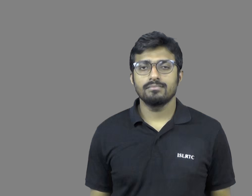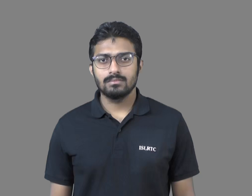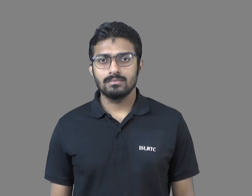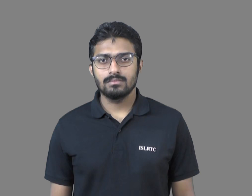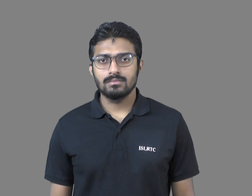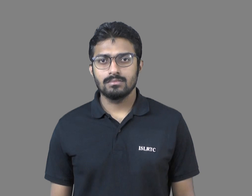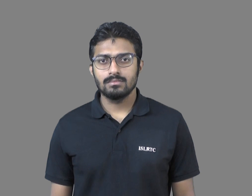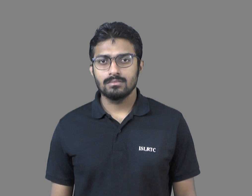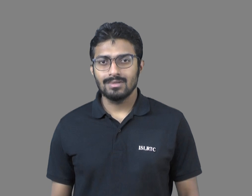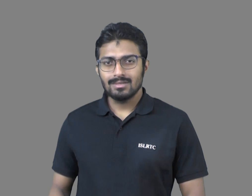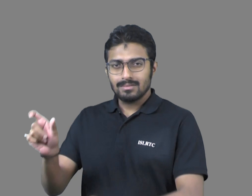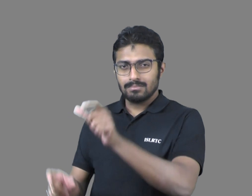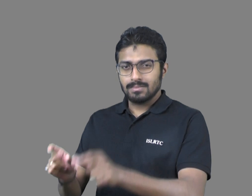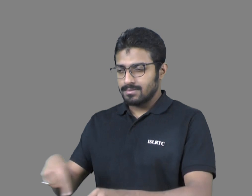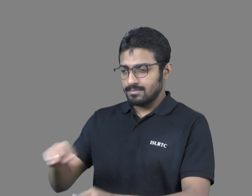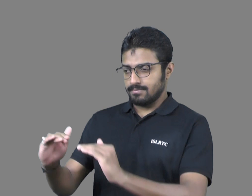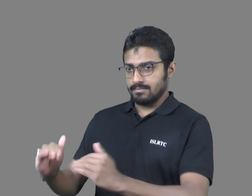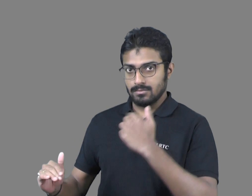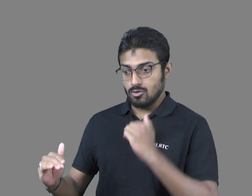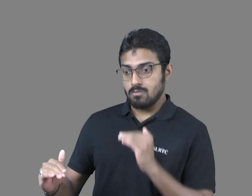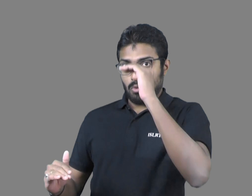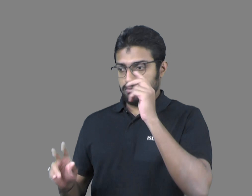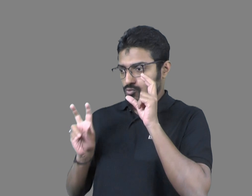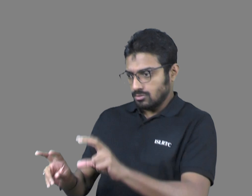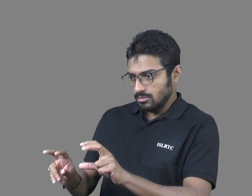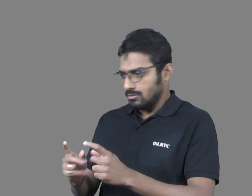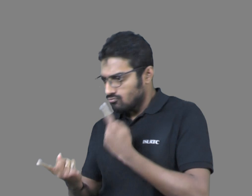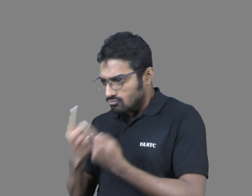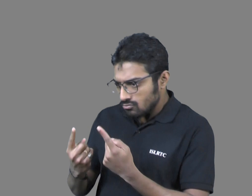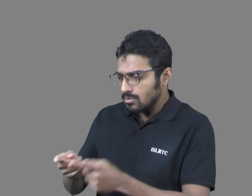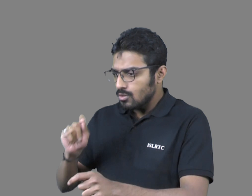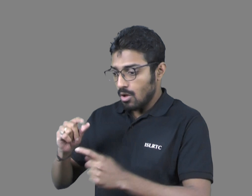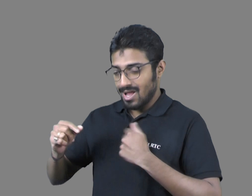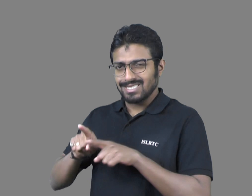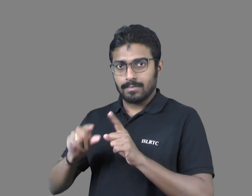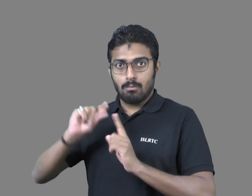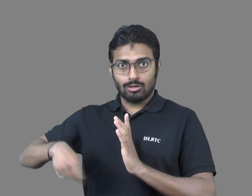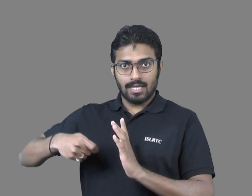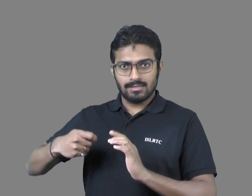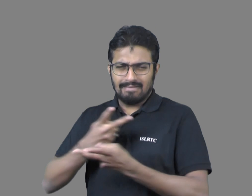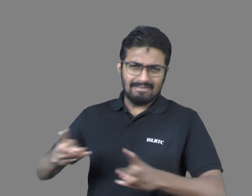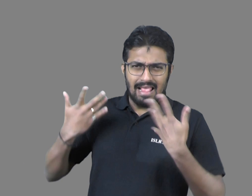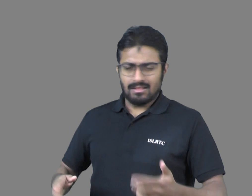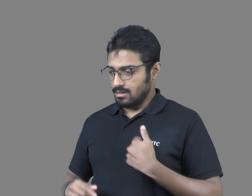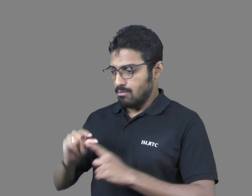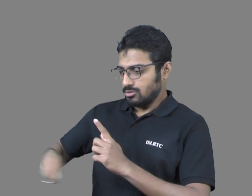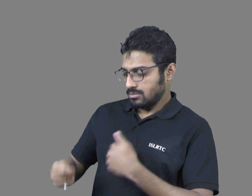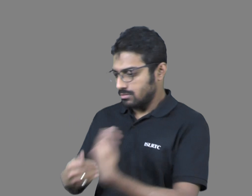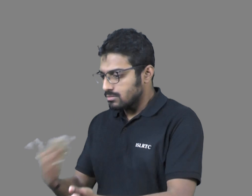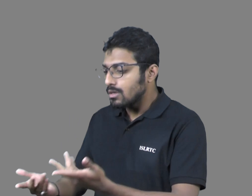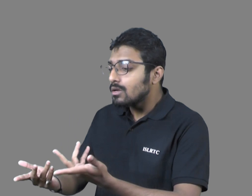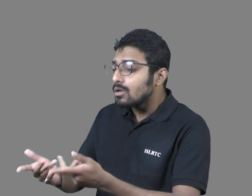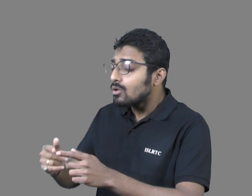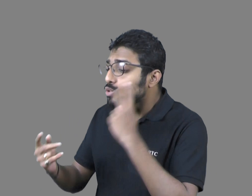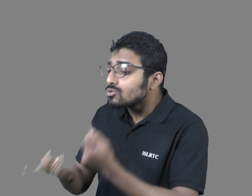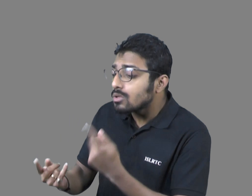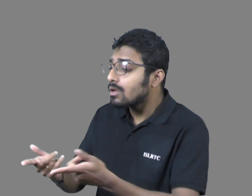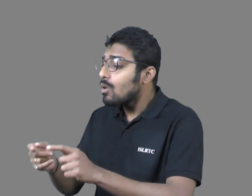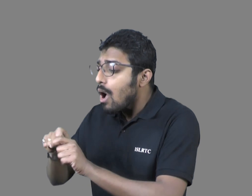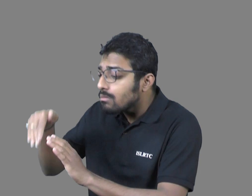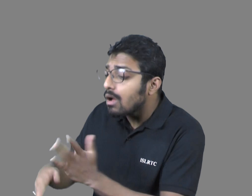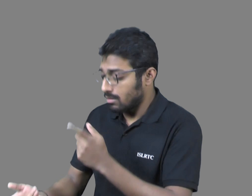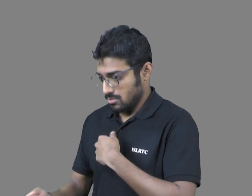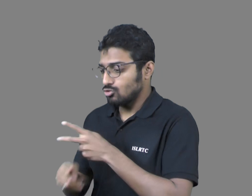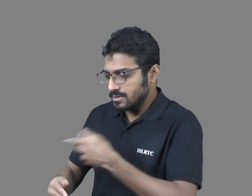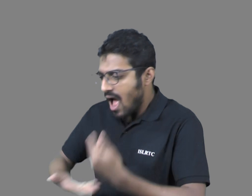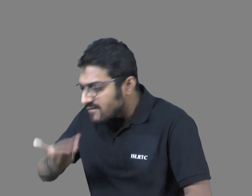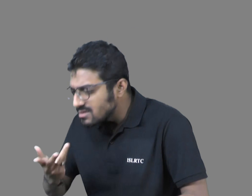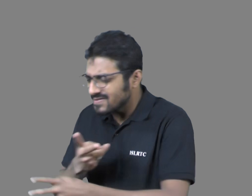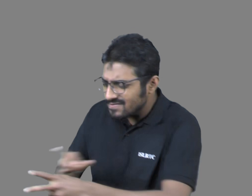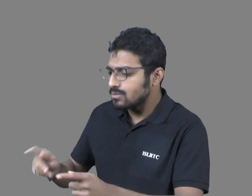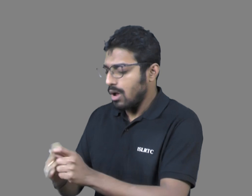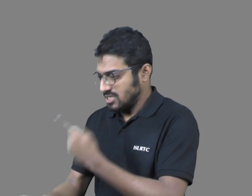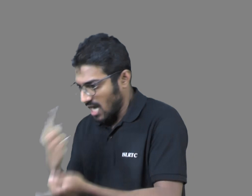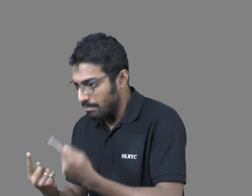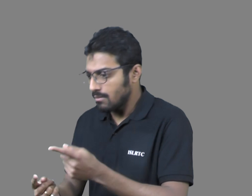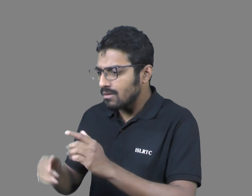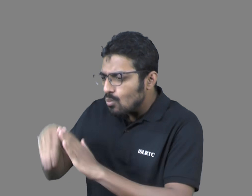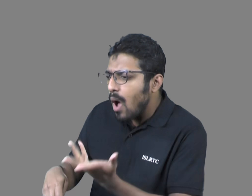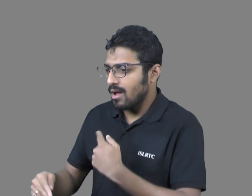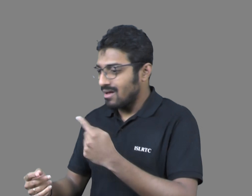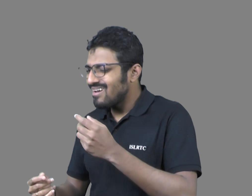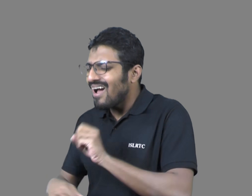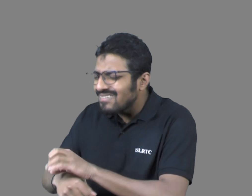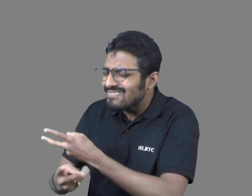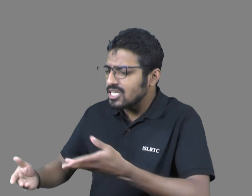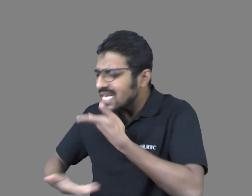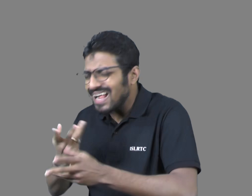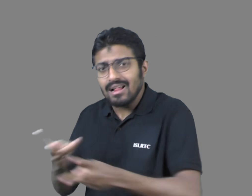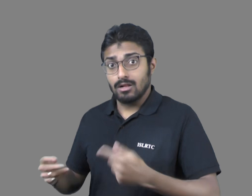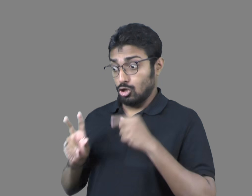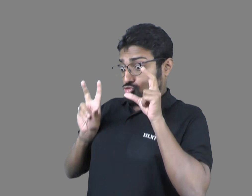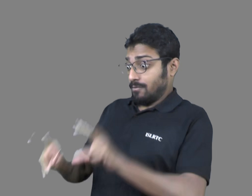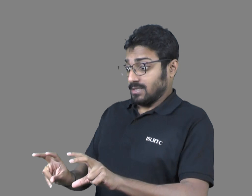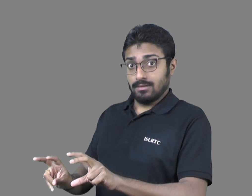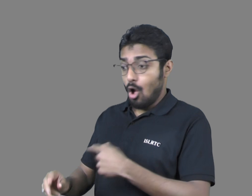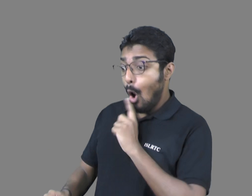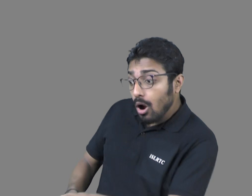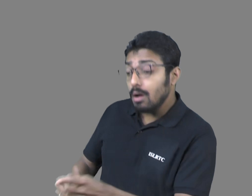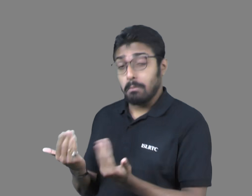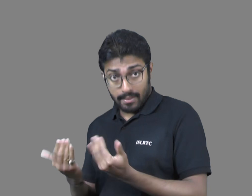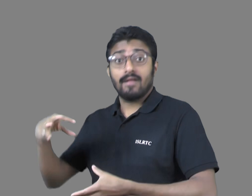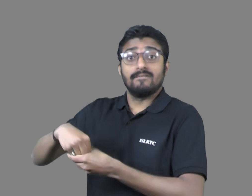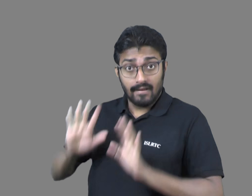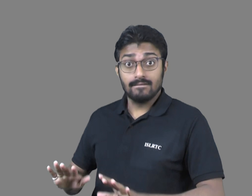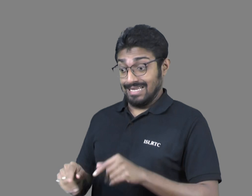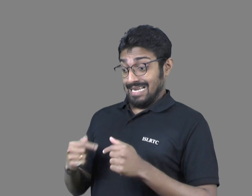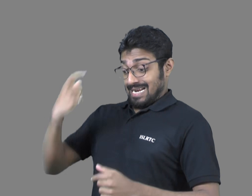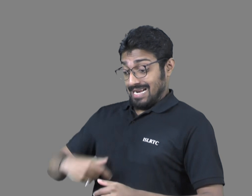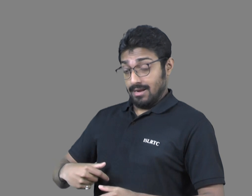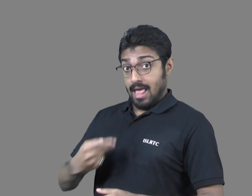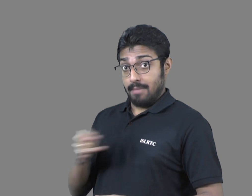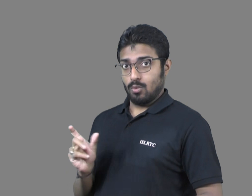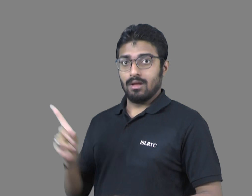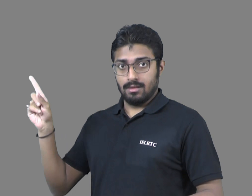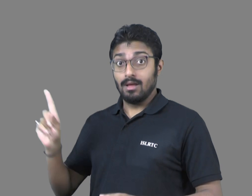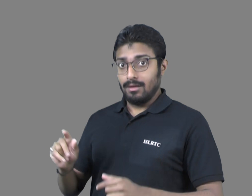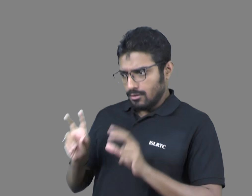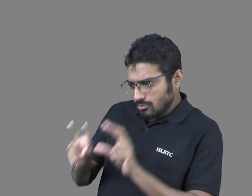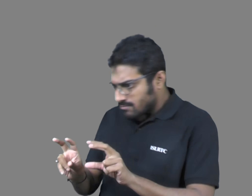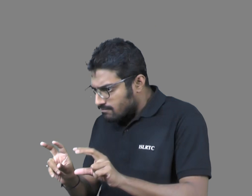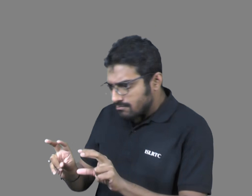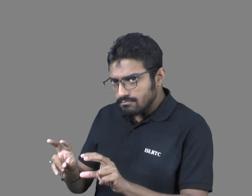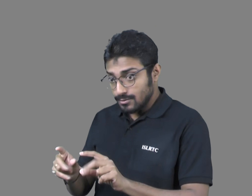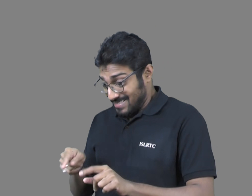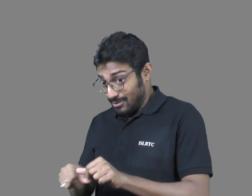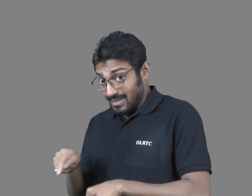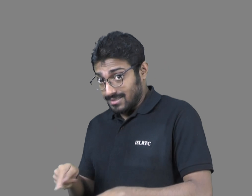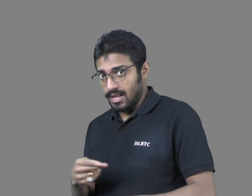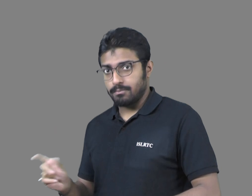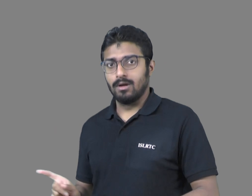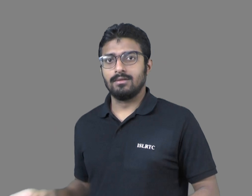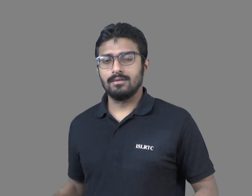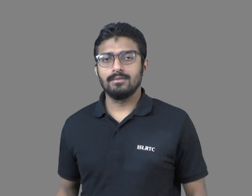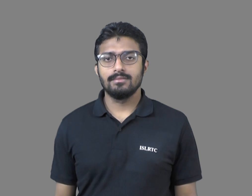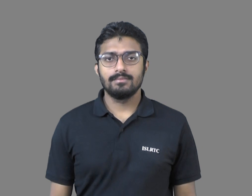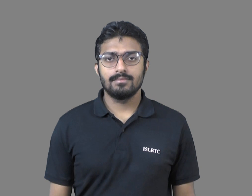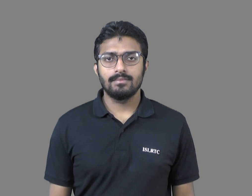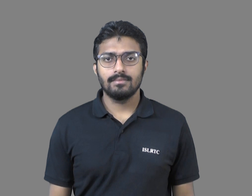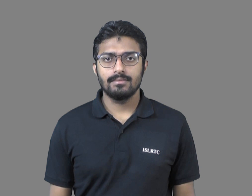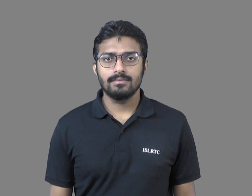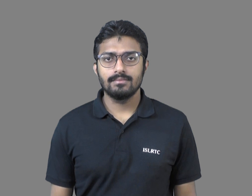Supervisor Supervise